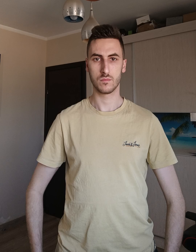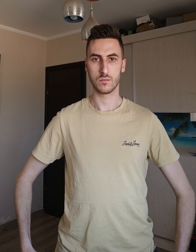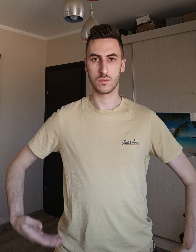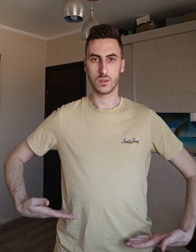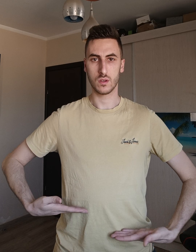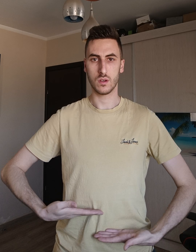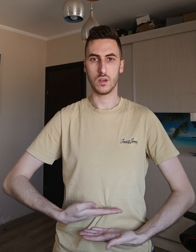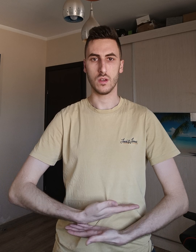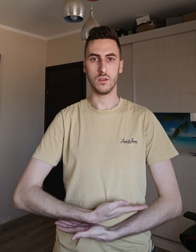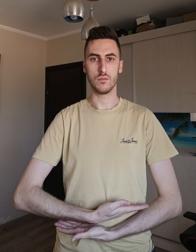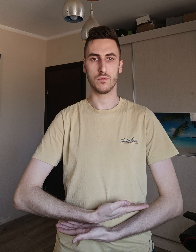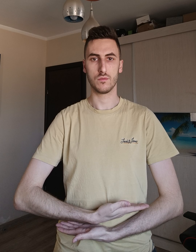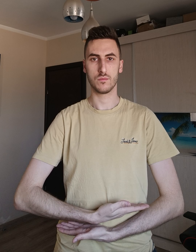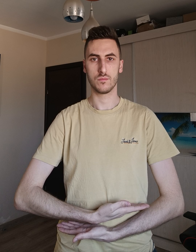רעב